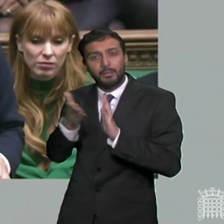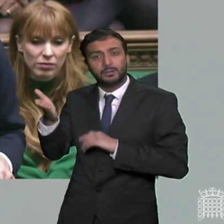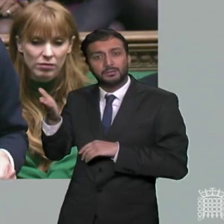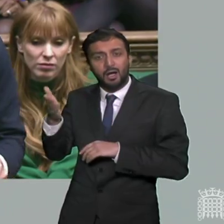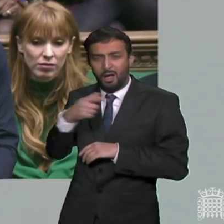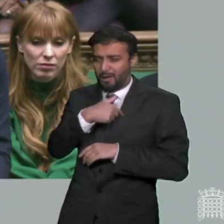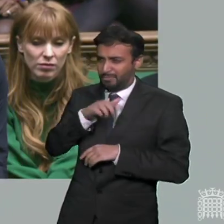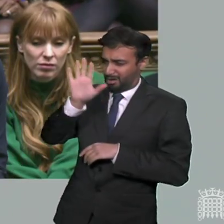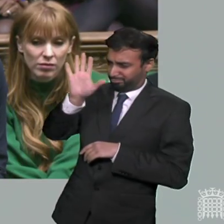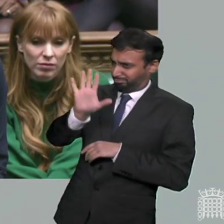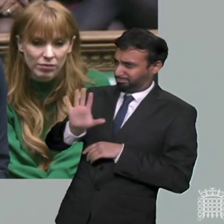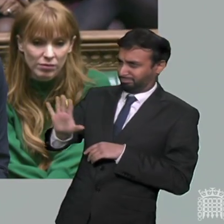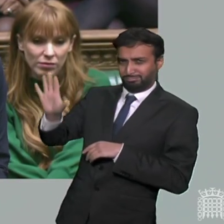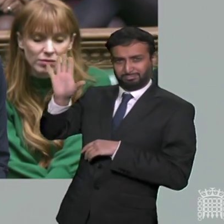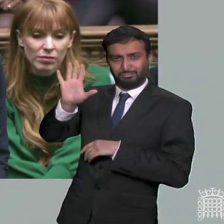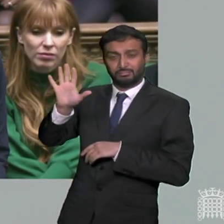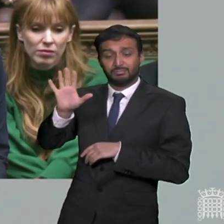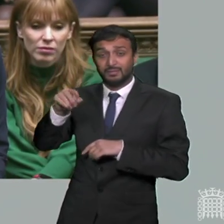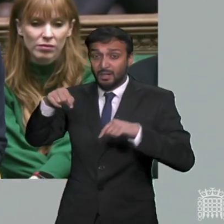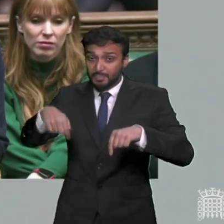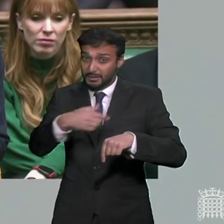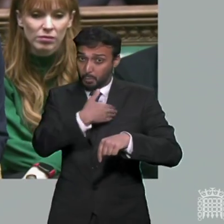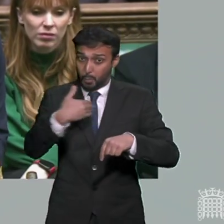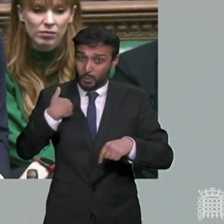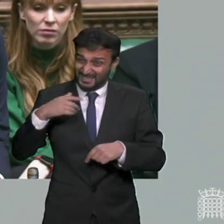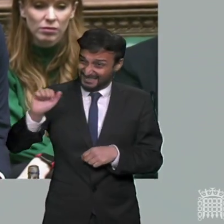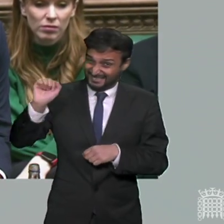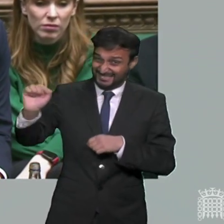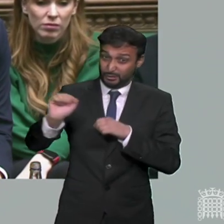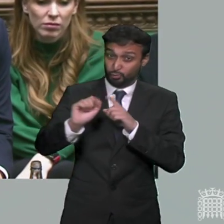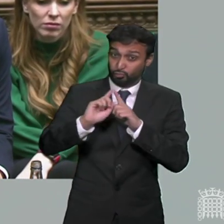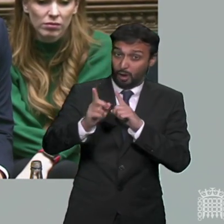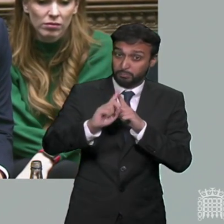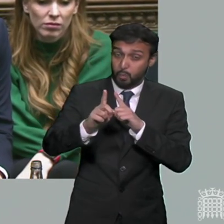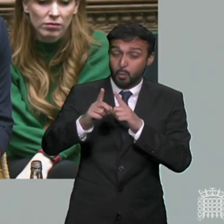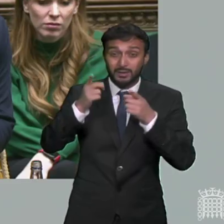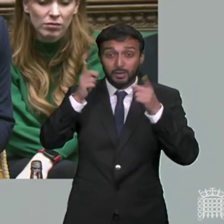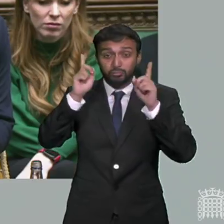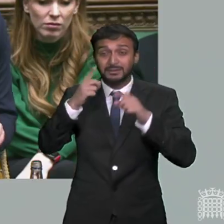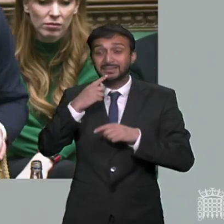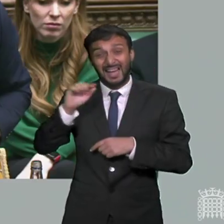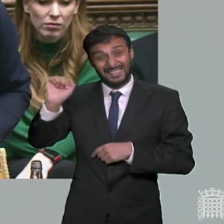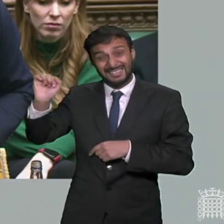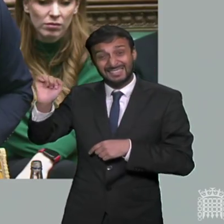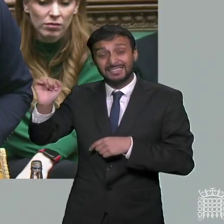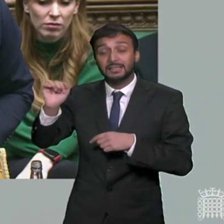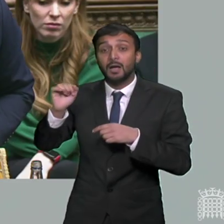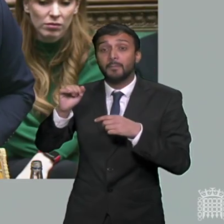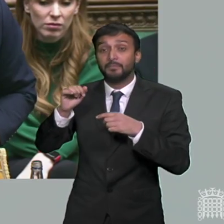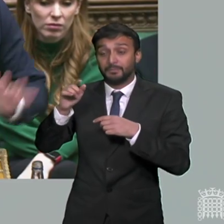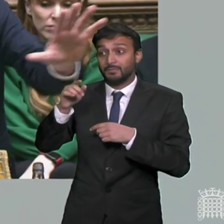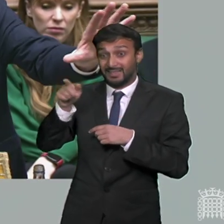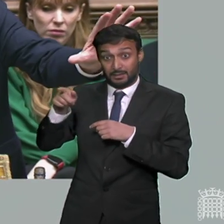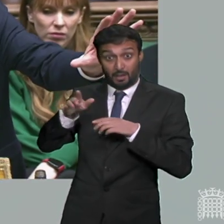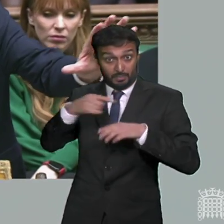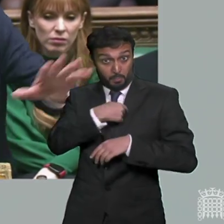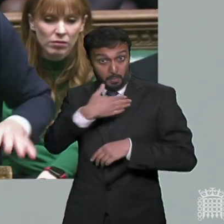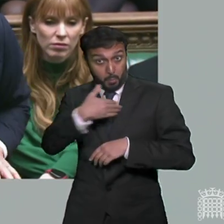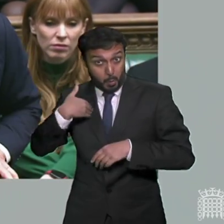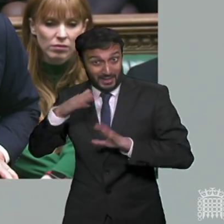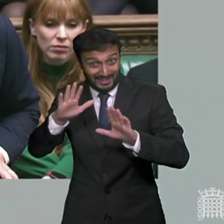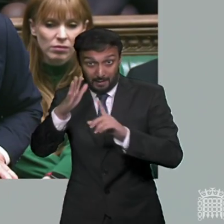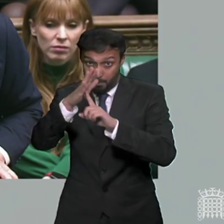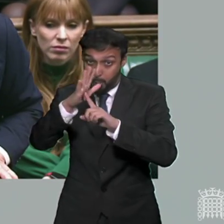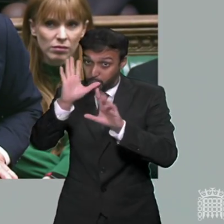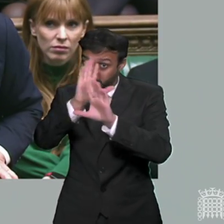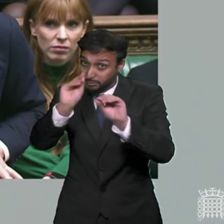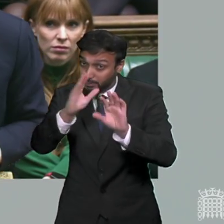This morning, his Transport Secretary said that his flagship legislation on strikes——this is what he said this morning; they might want to listen to this—is